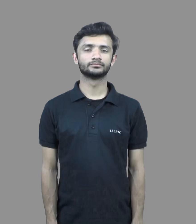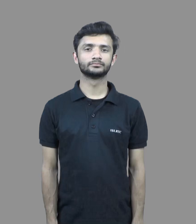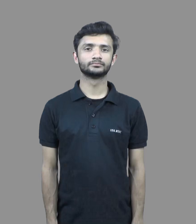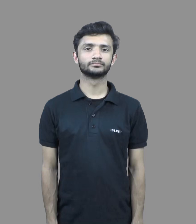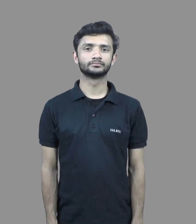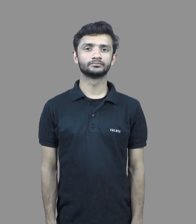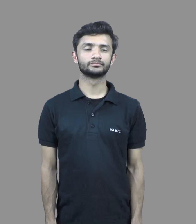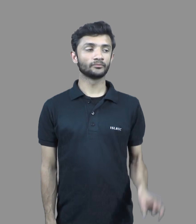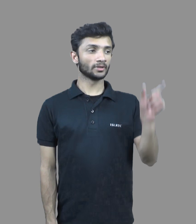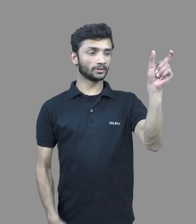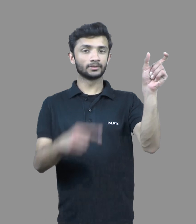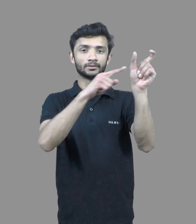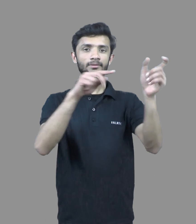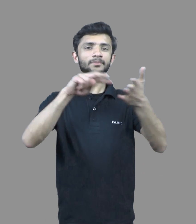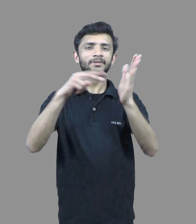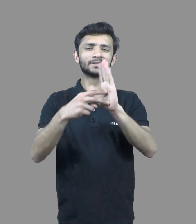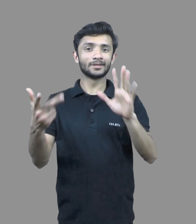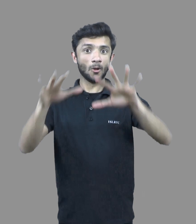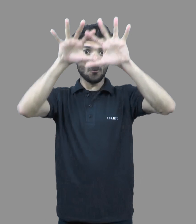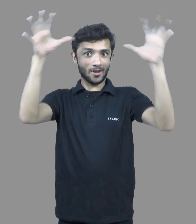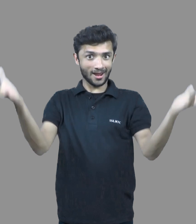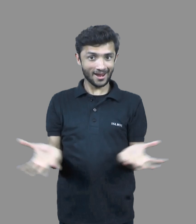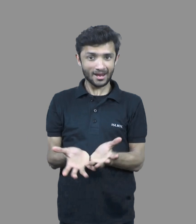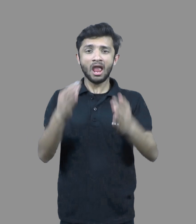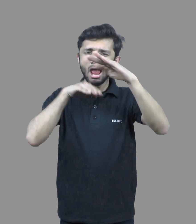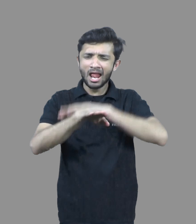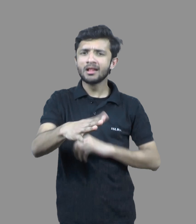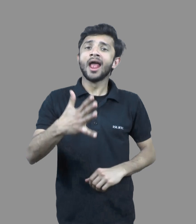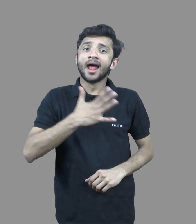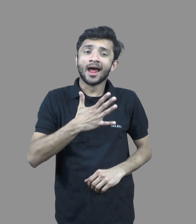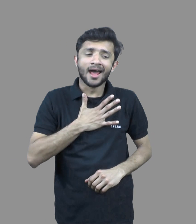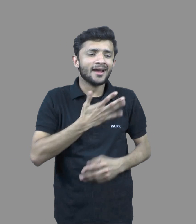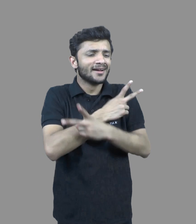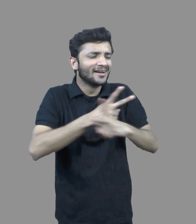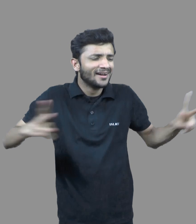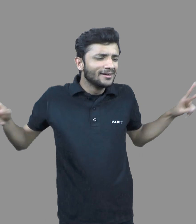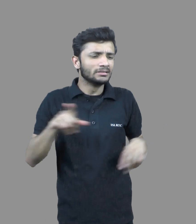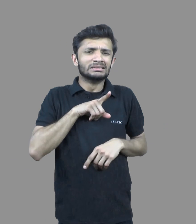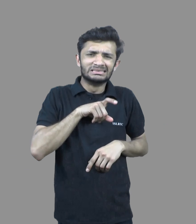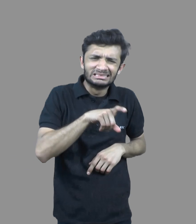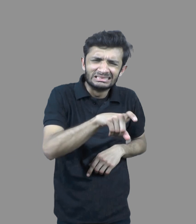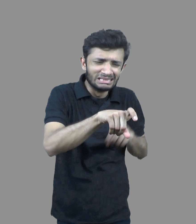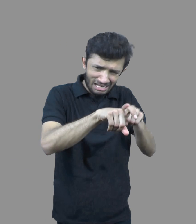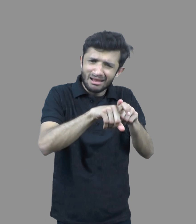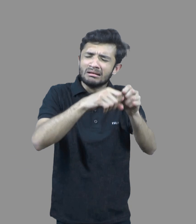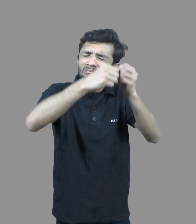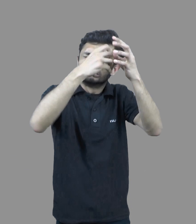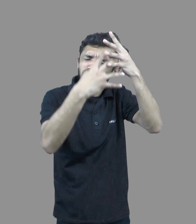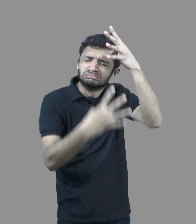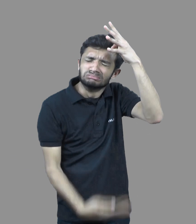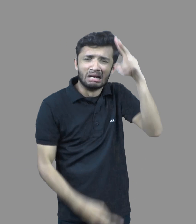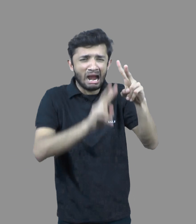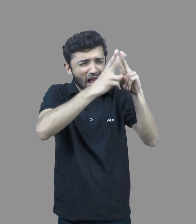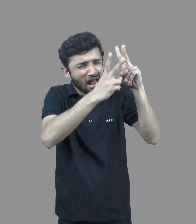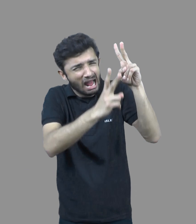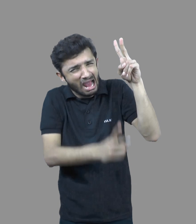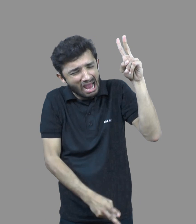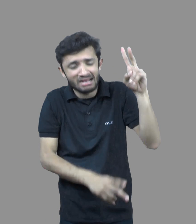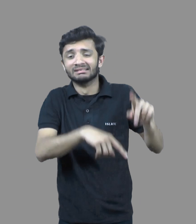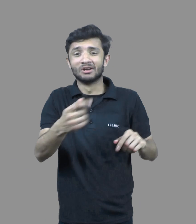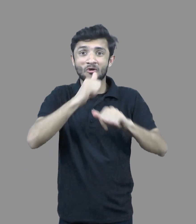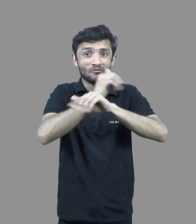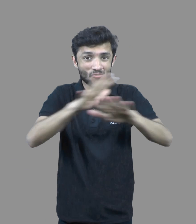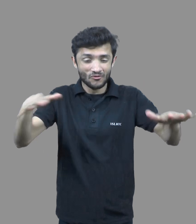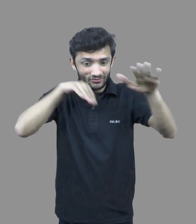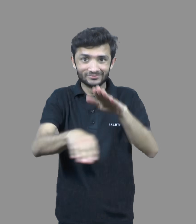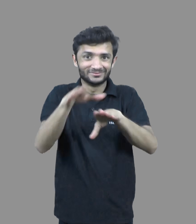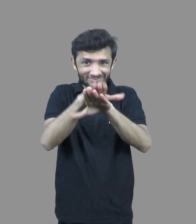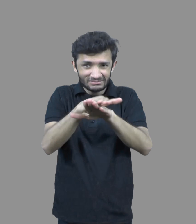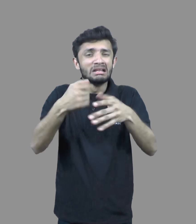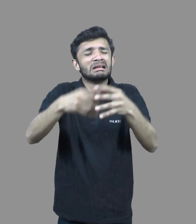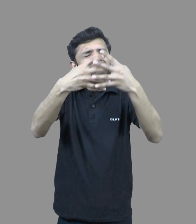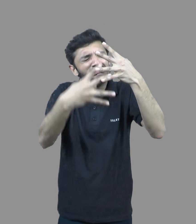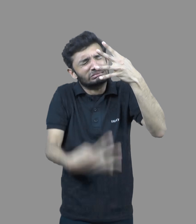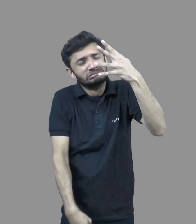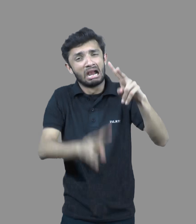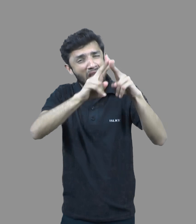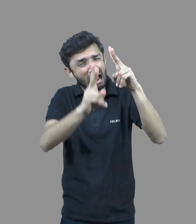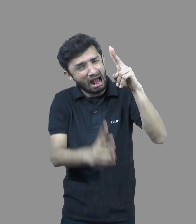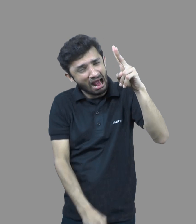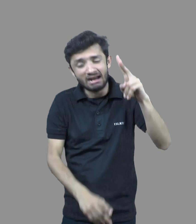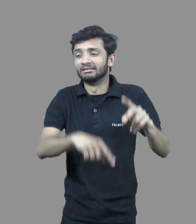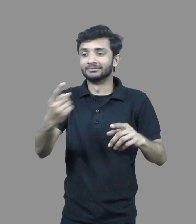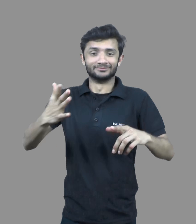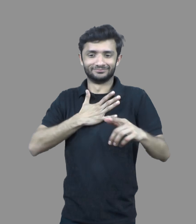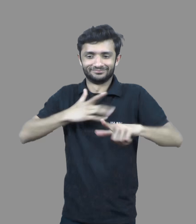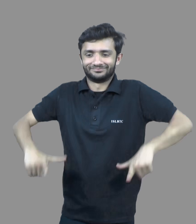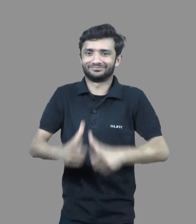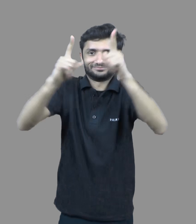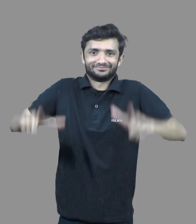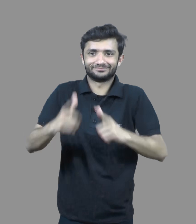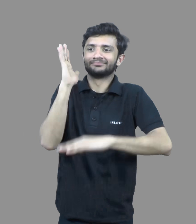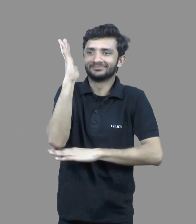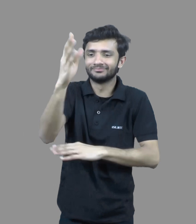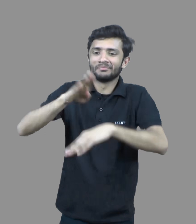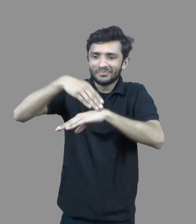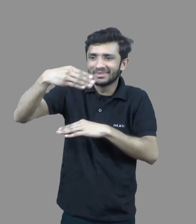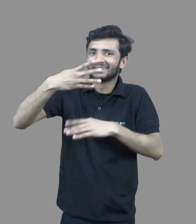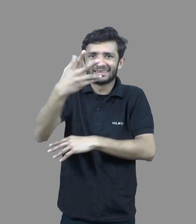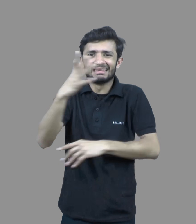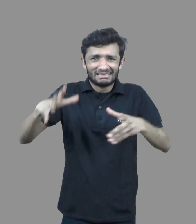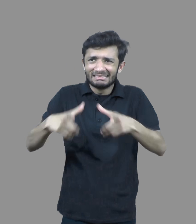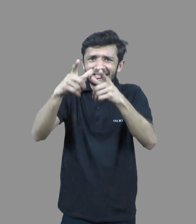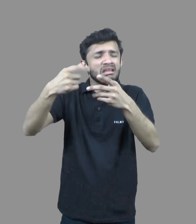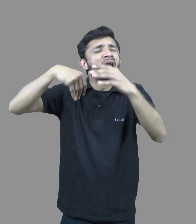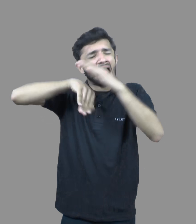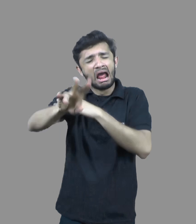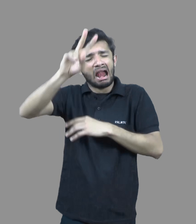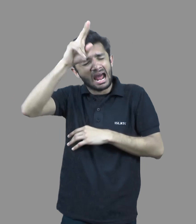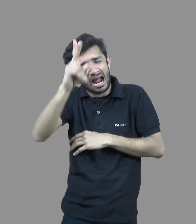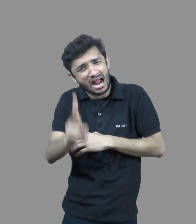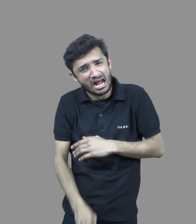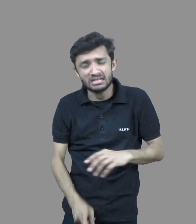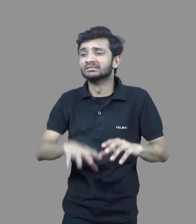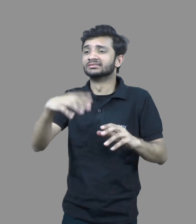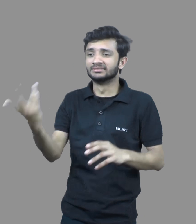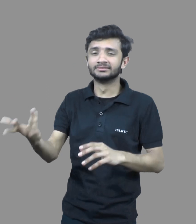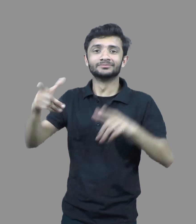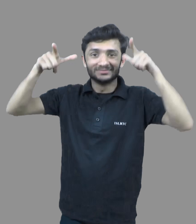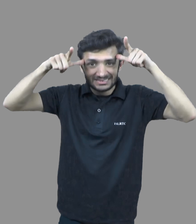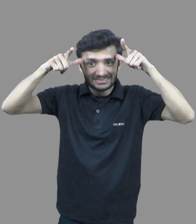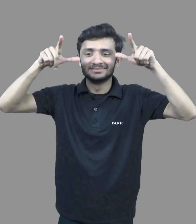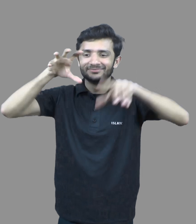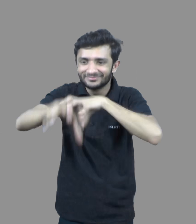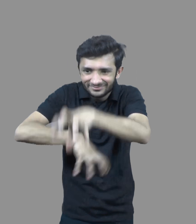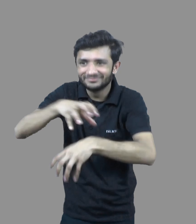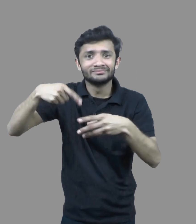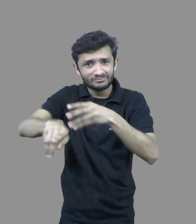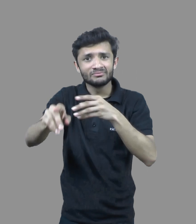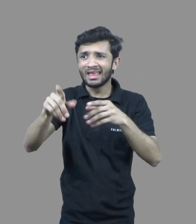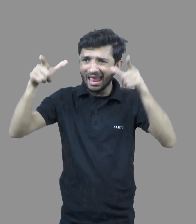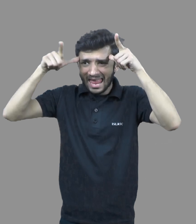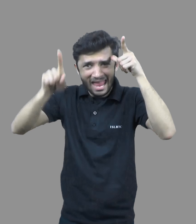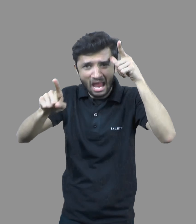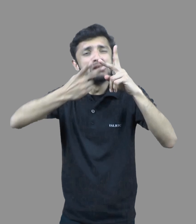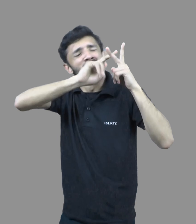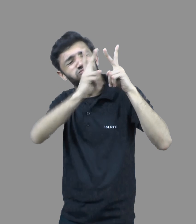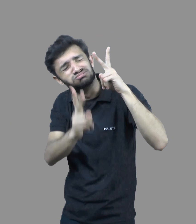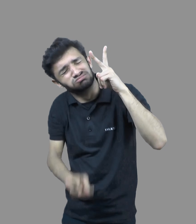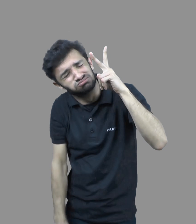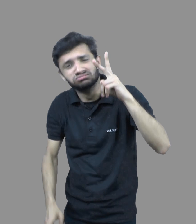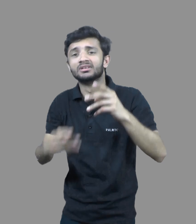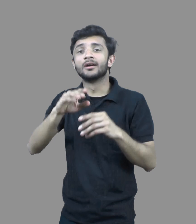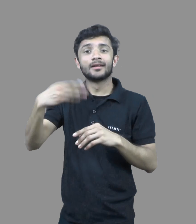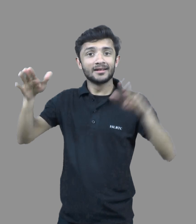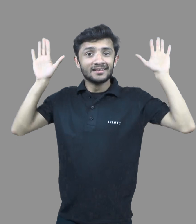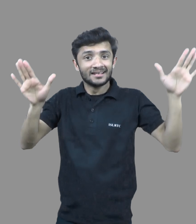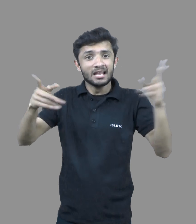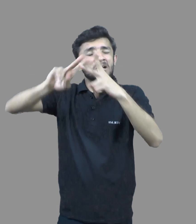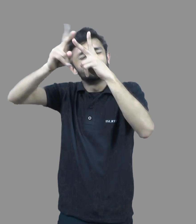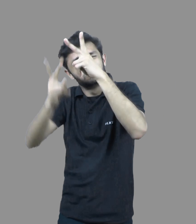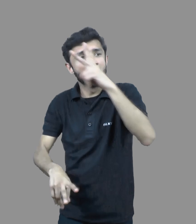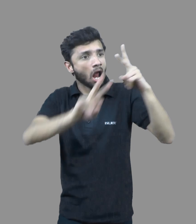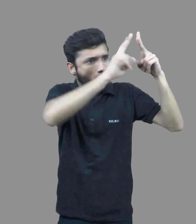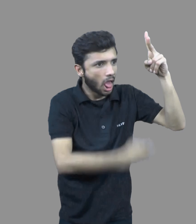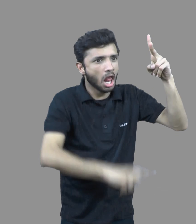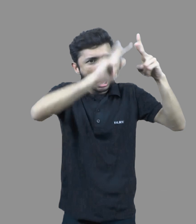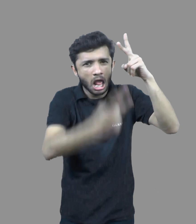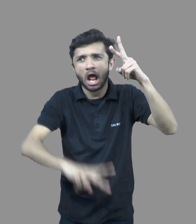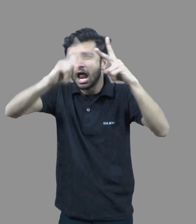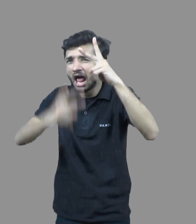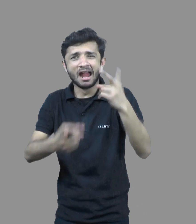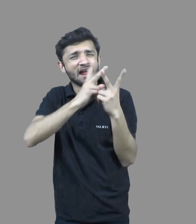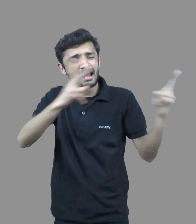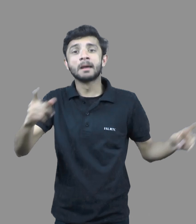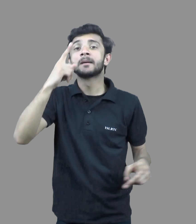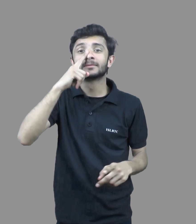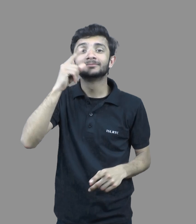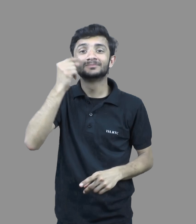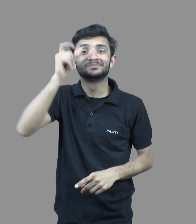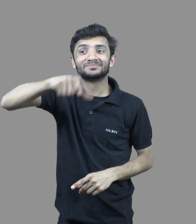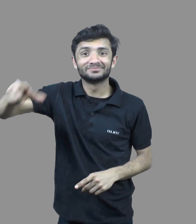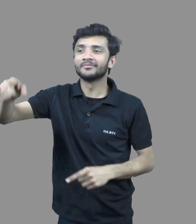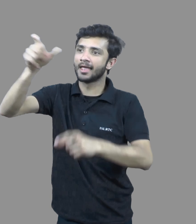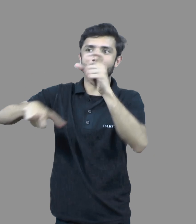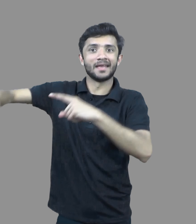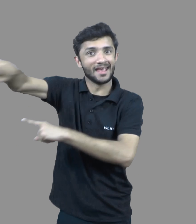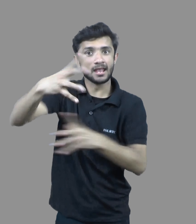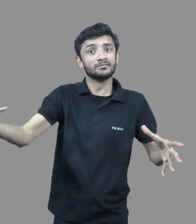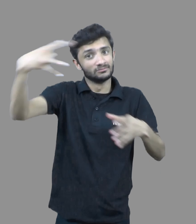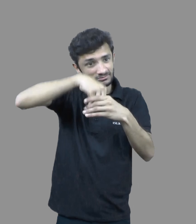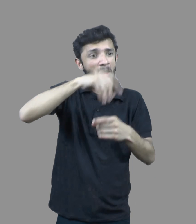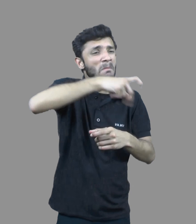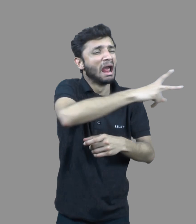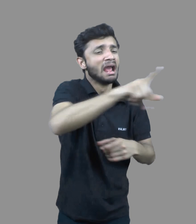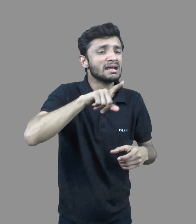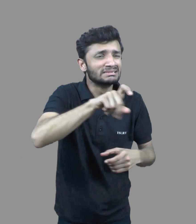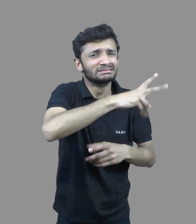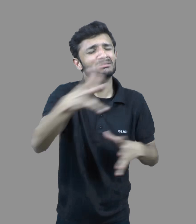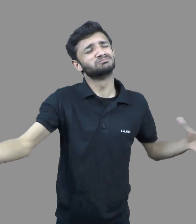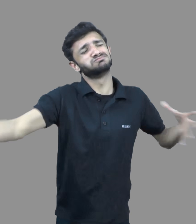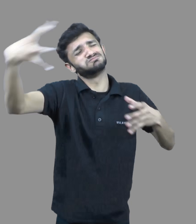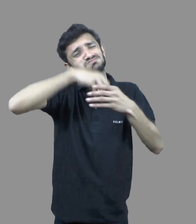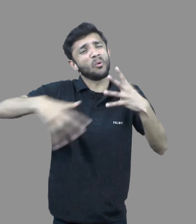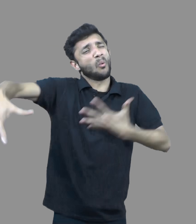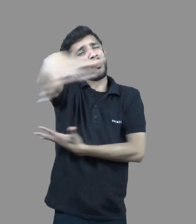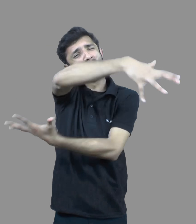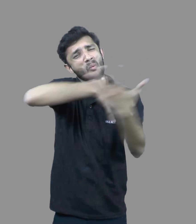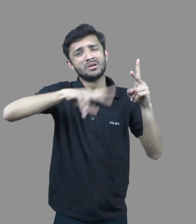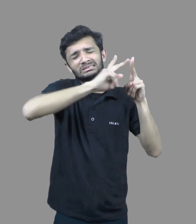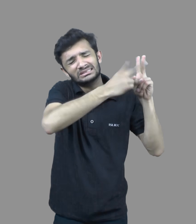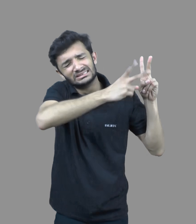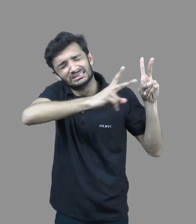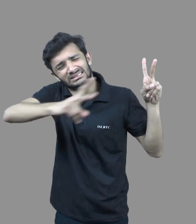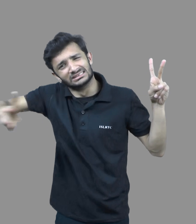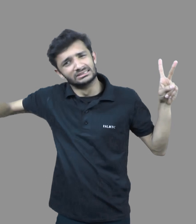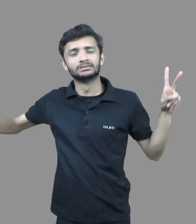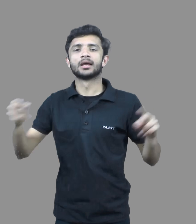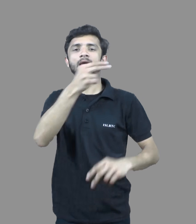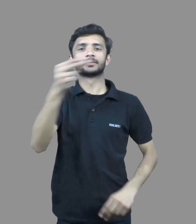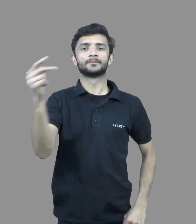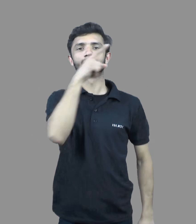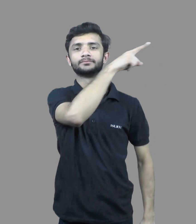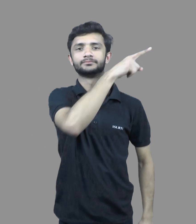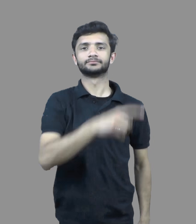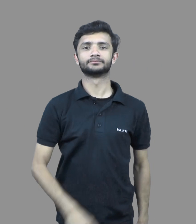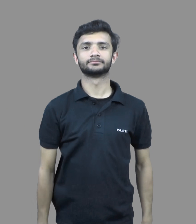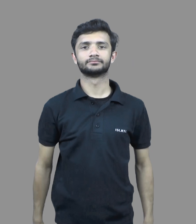Biodiversity